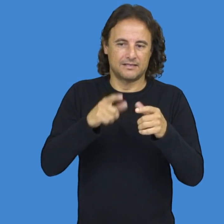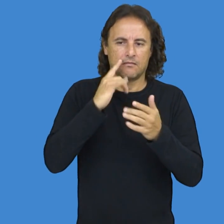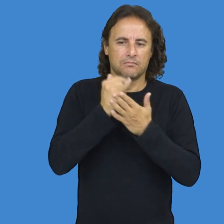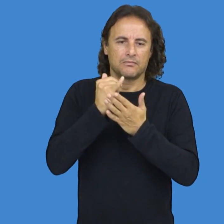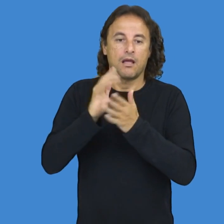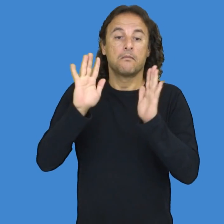probar